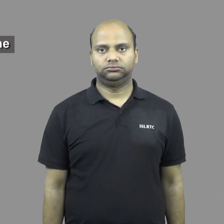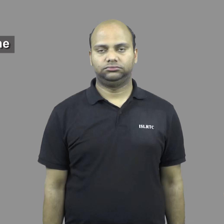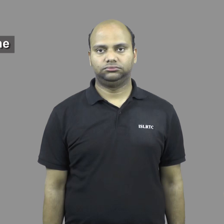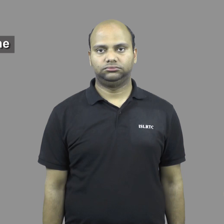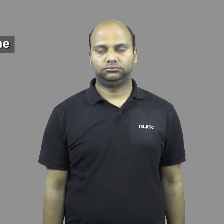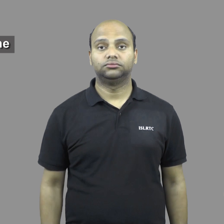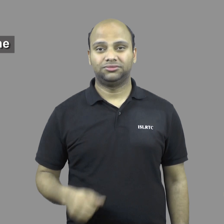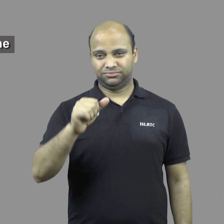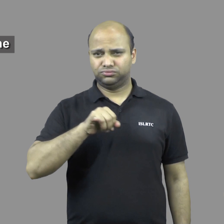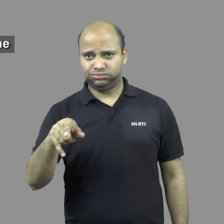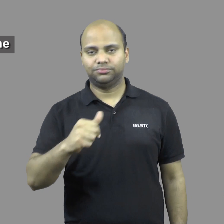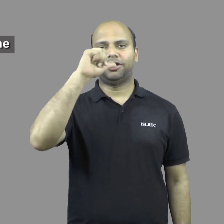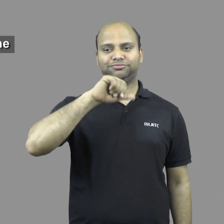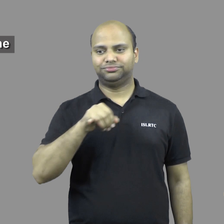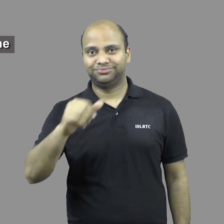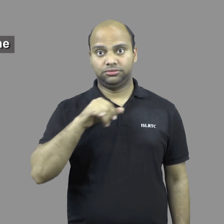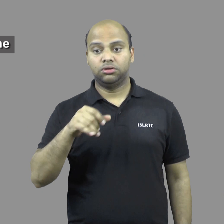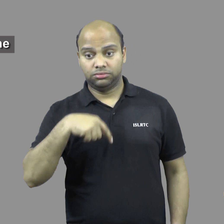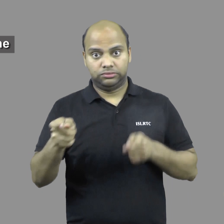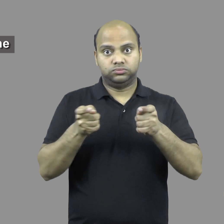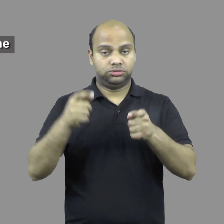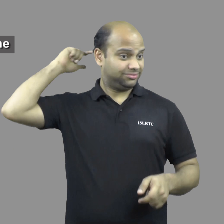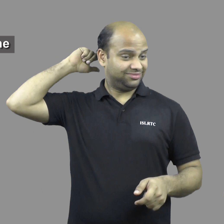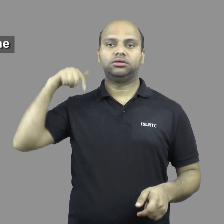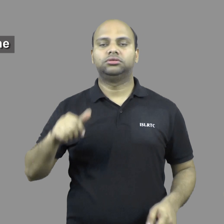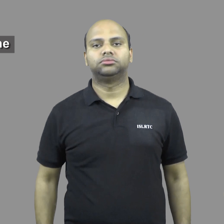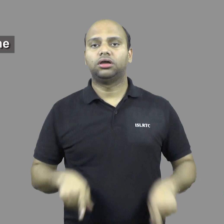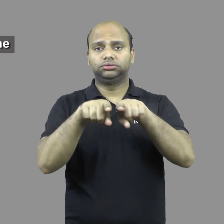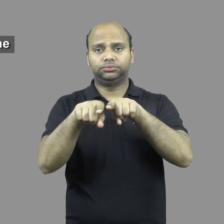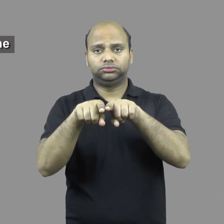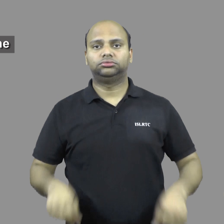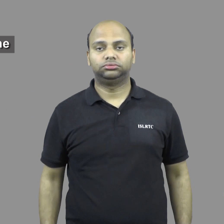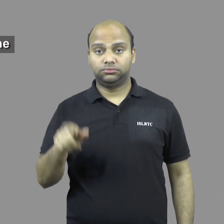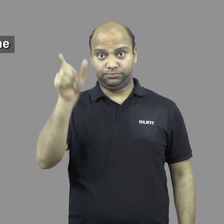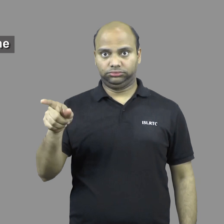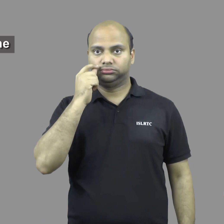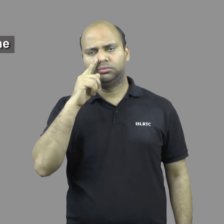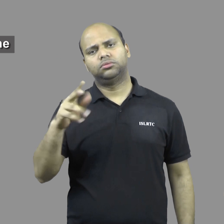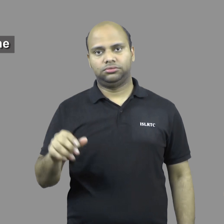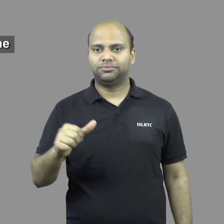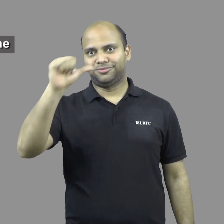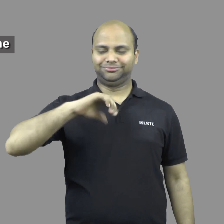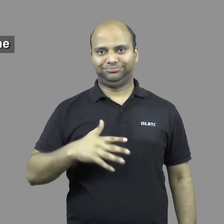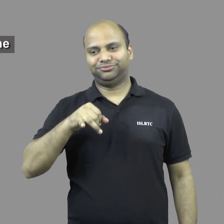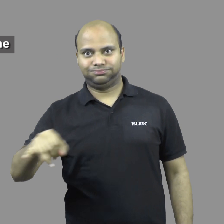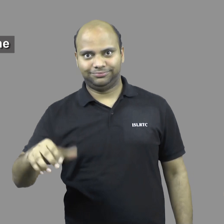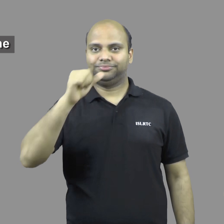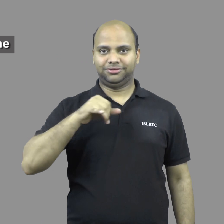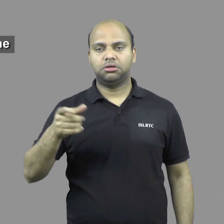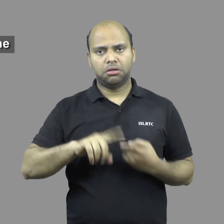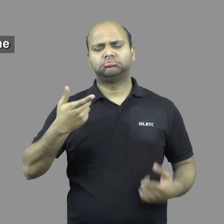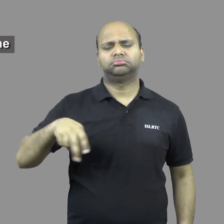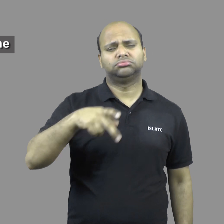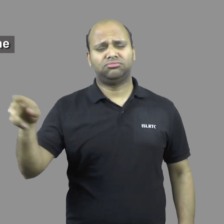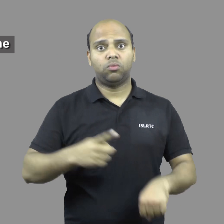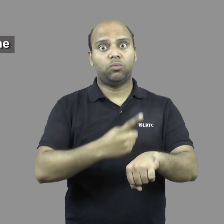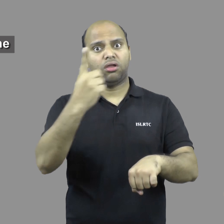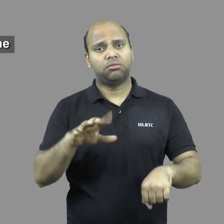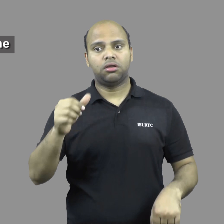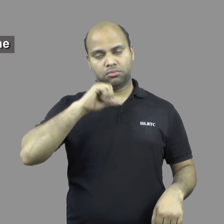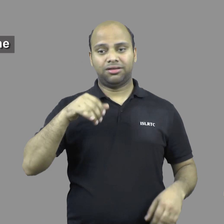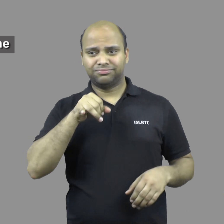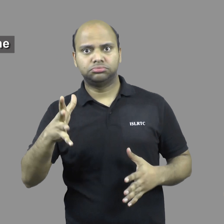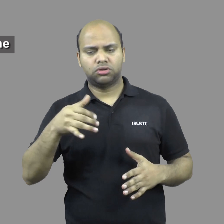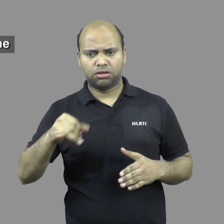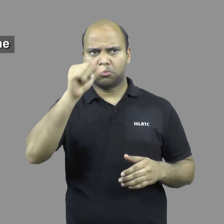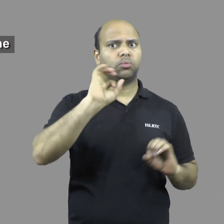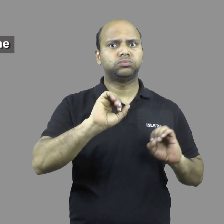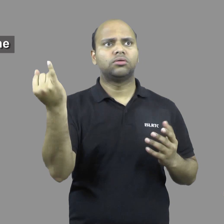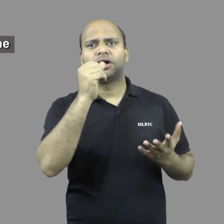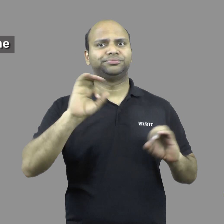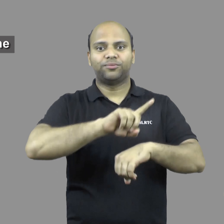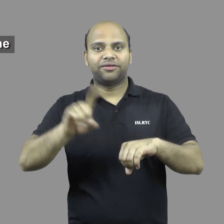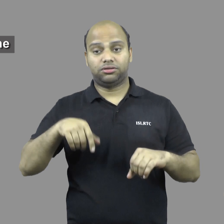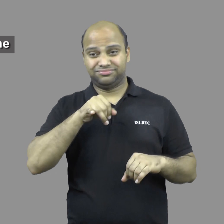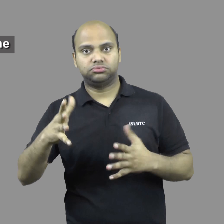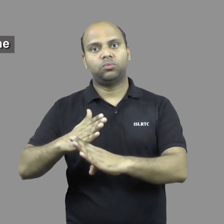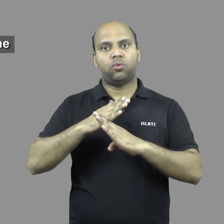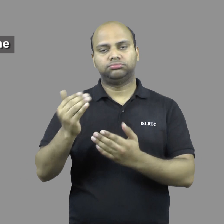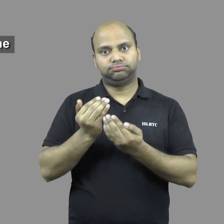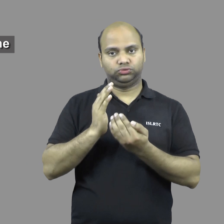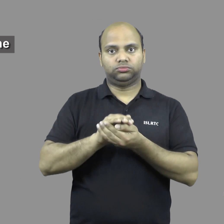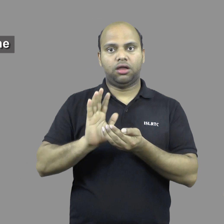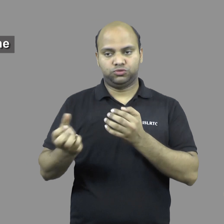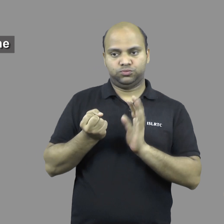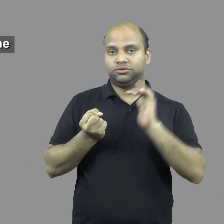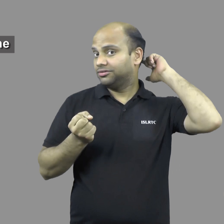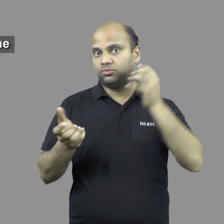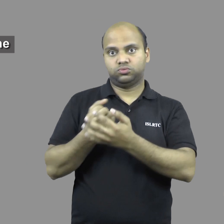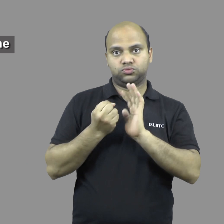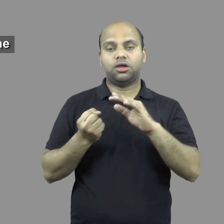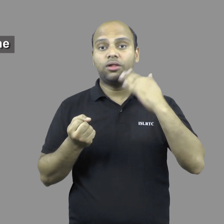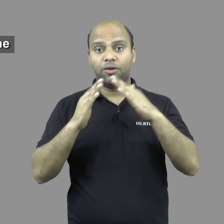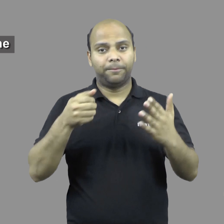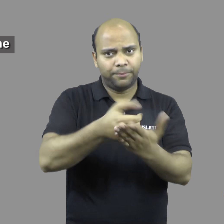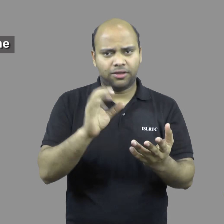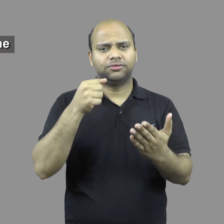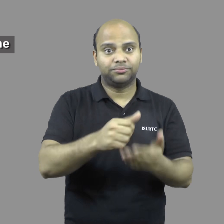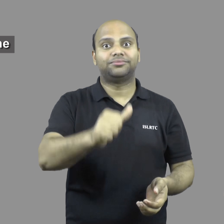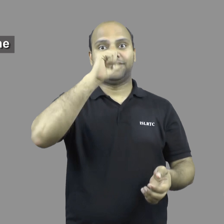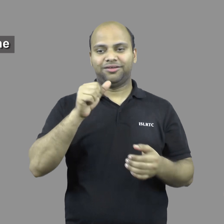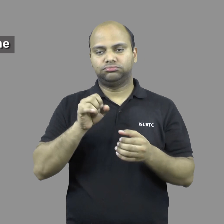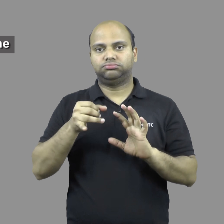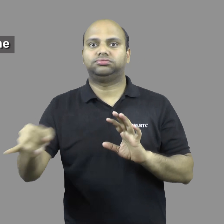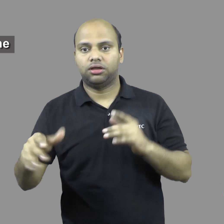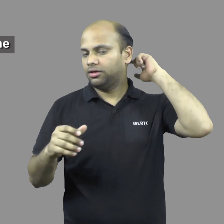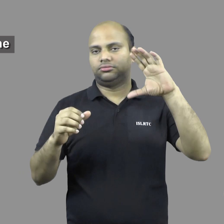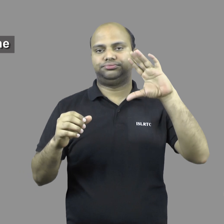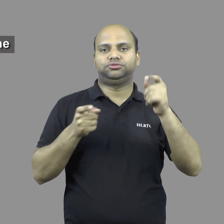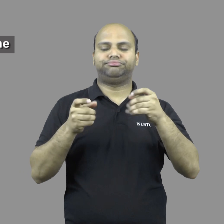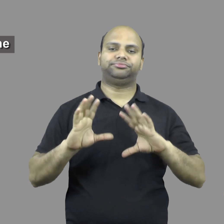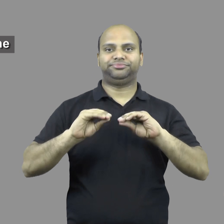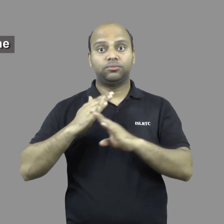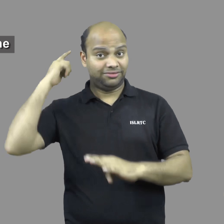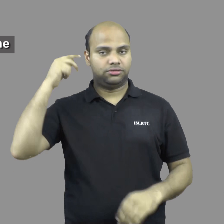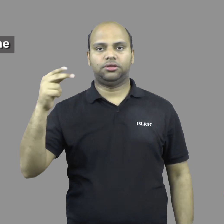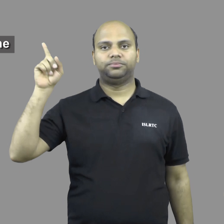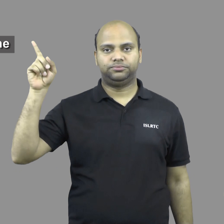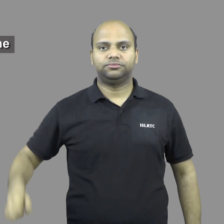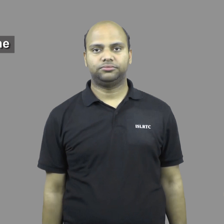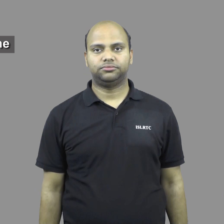Antidiuretic Hormone